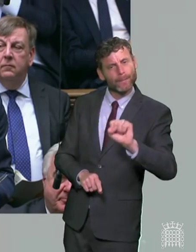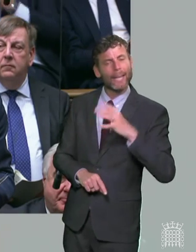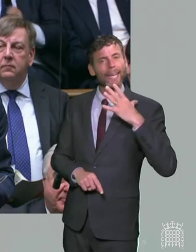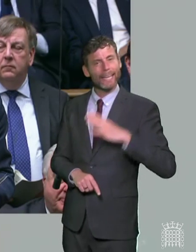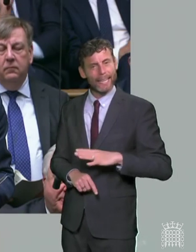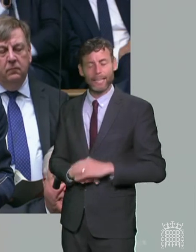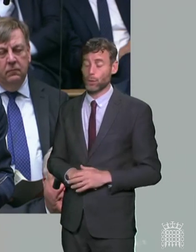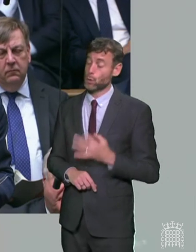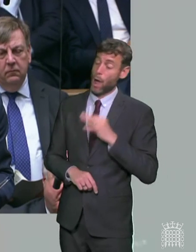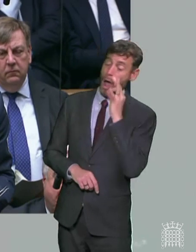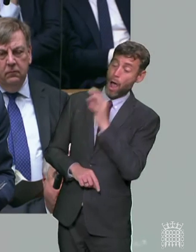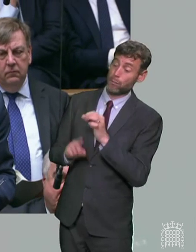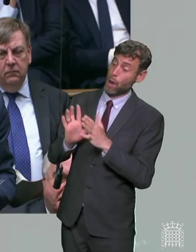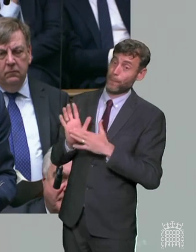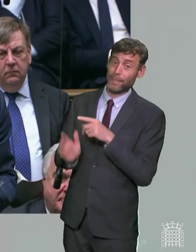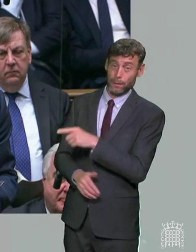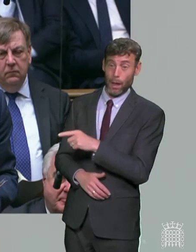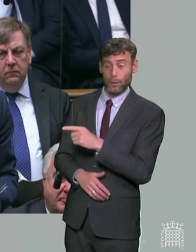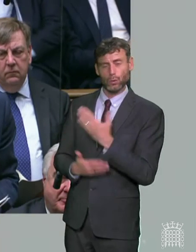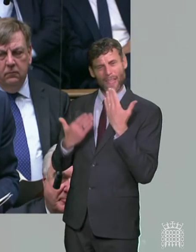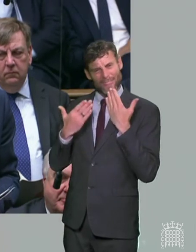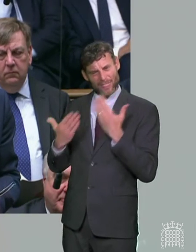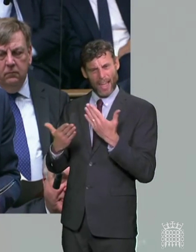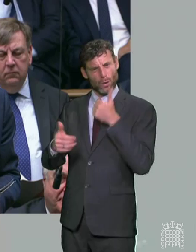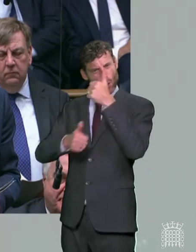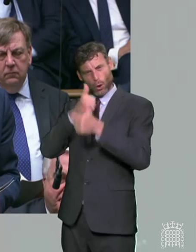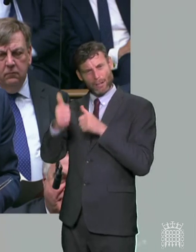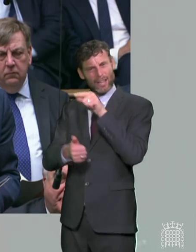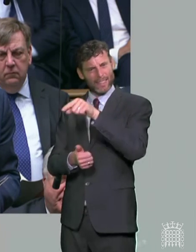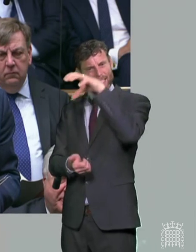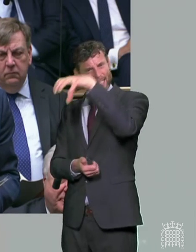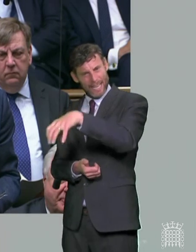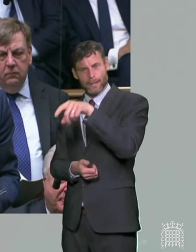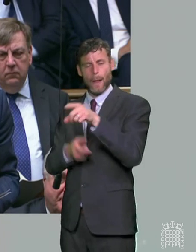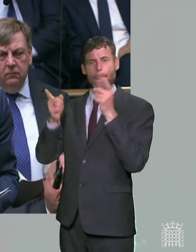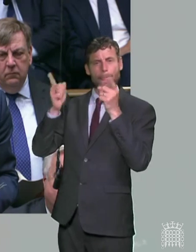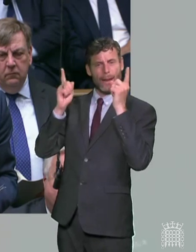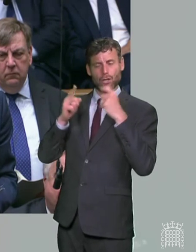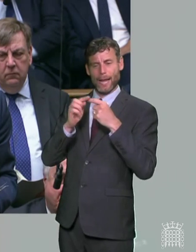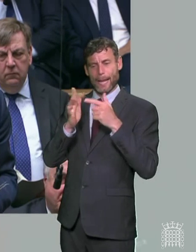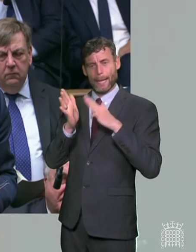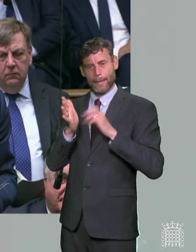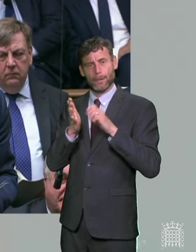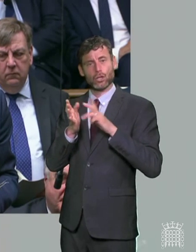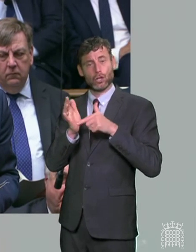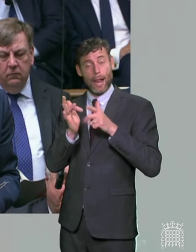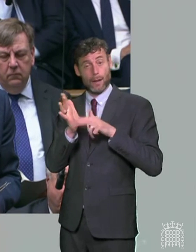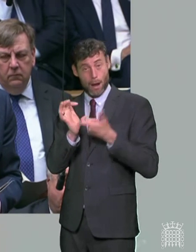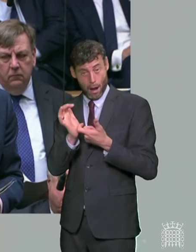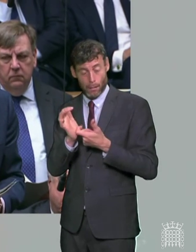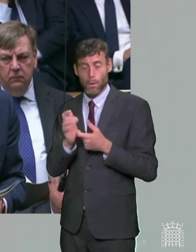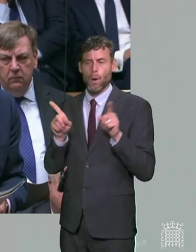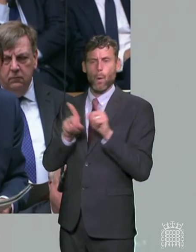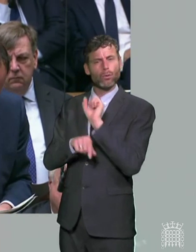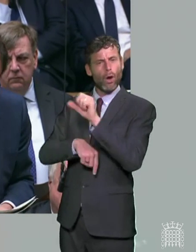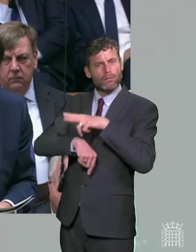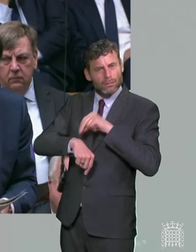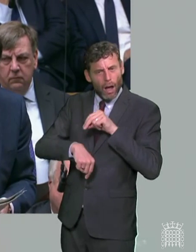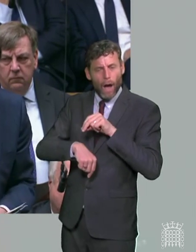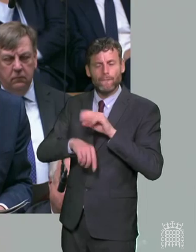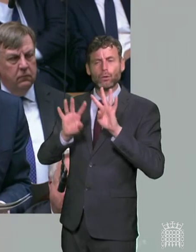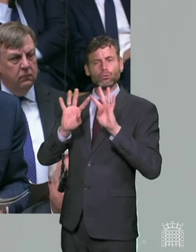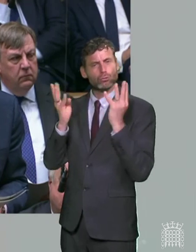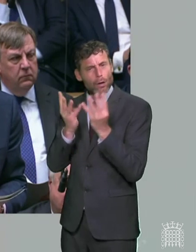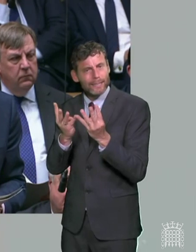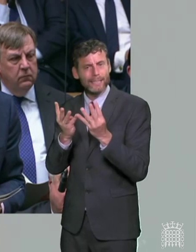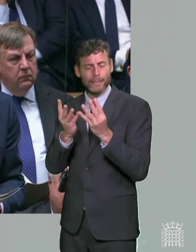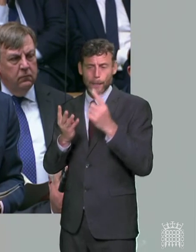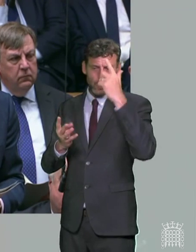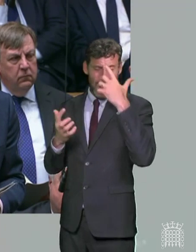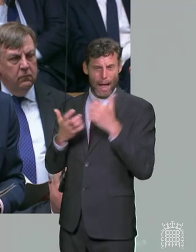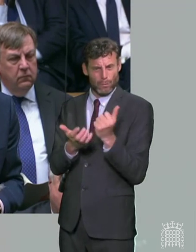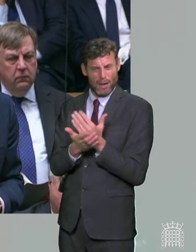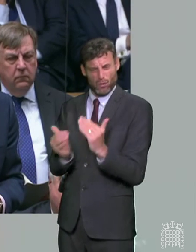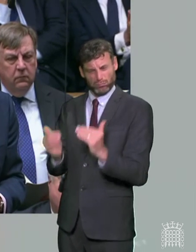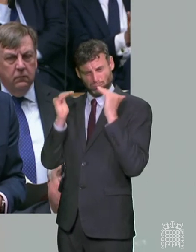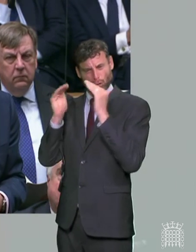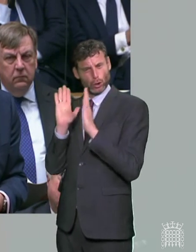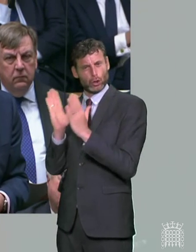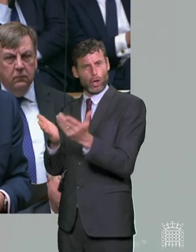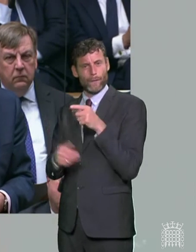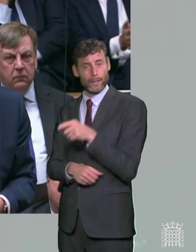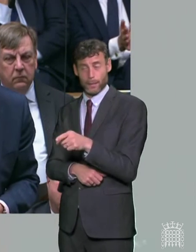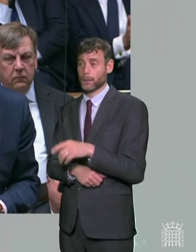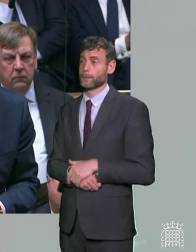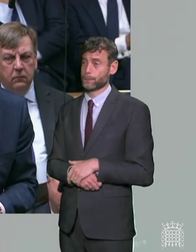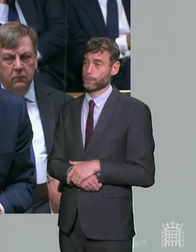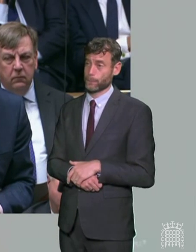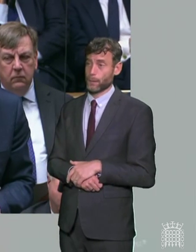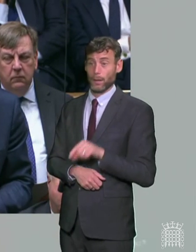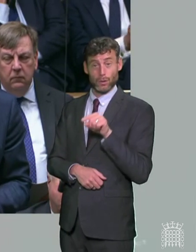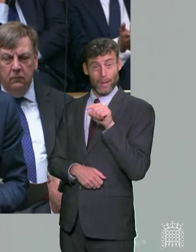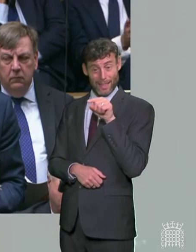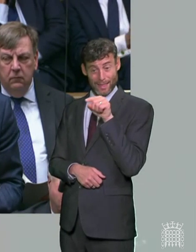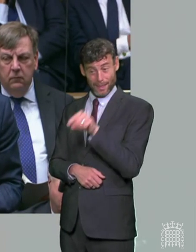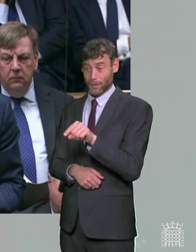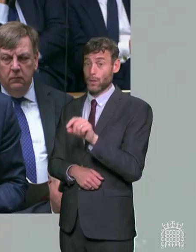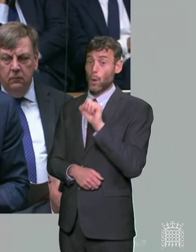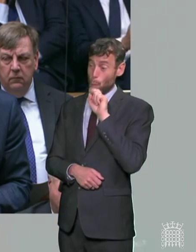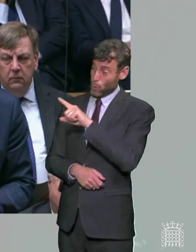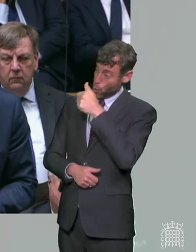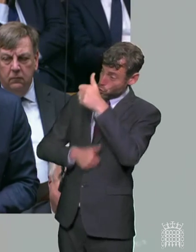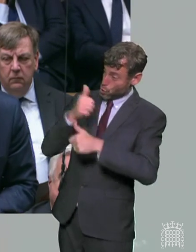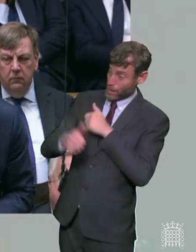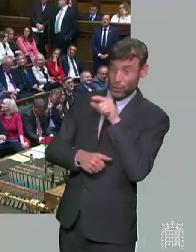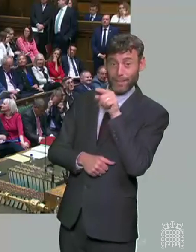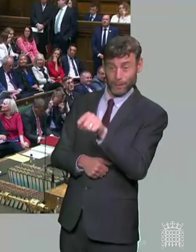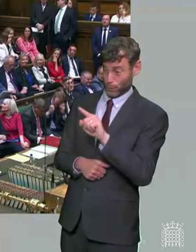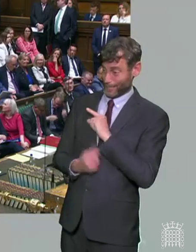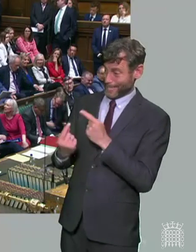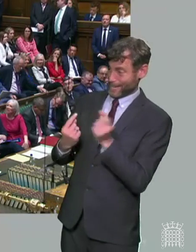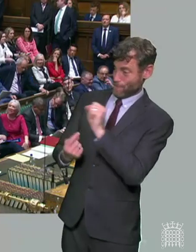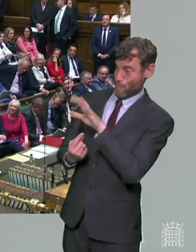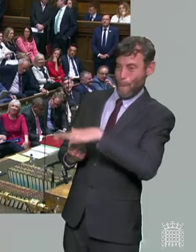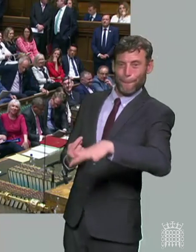Will my right honourable Friend join me in thanking and congratulating the manager, Kim Challoner, and her whole team of staff, volunteers and trustees on delivering this first-class service, and as Chequers is but a hop, skip and a jump from Princes Risborough, will he deliver those congratulations in person?